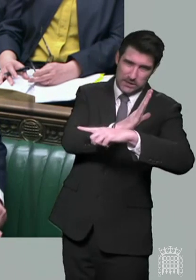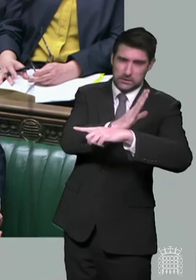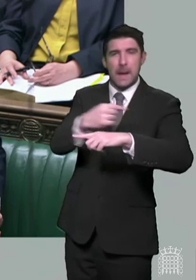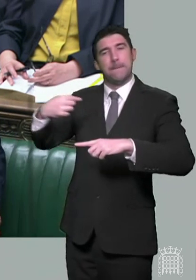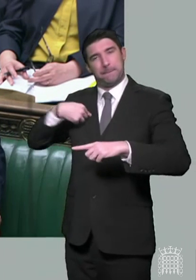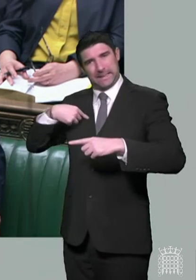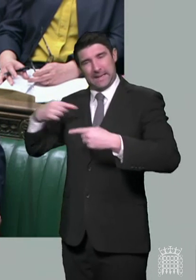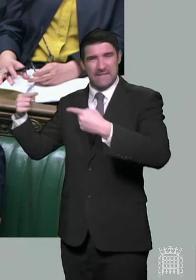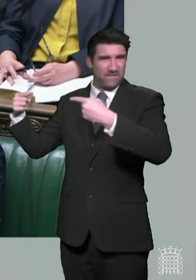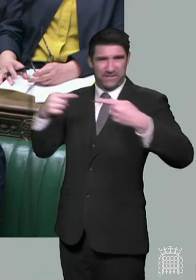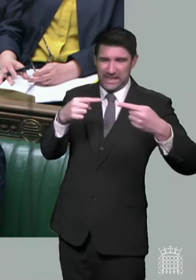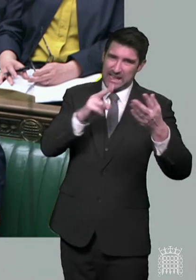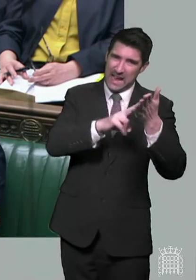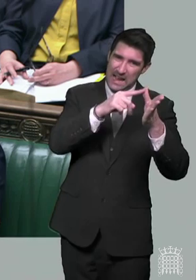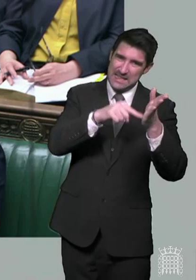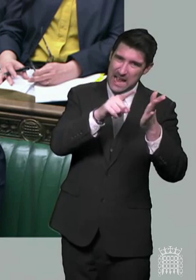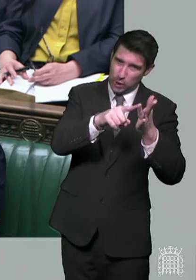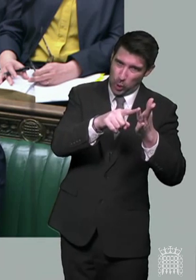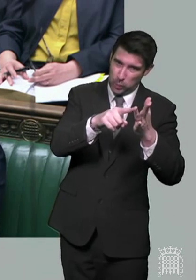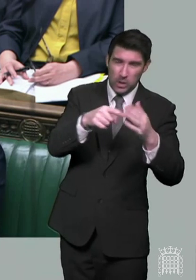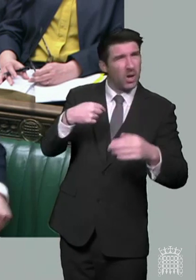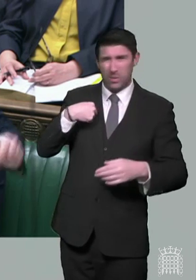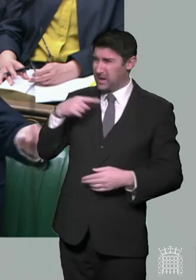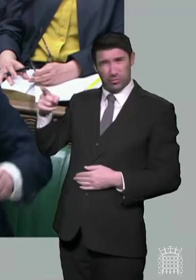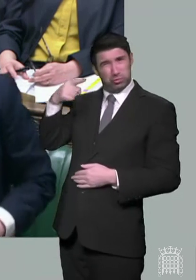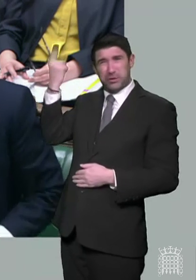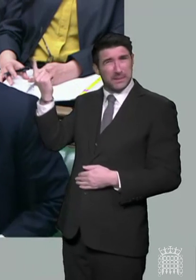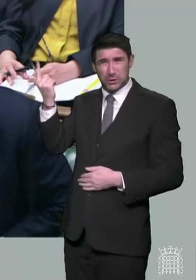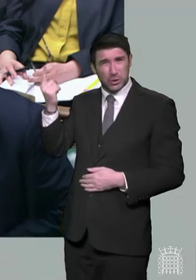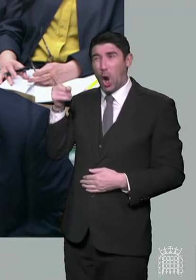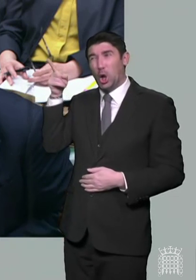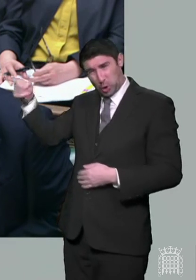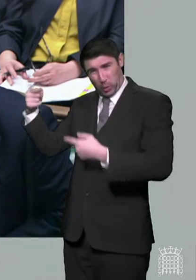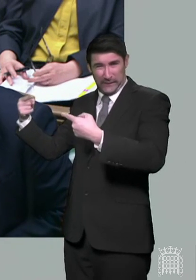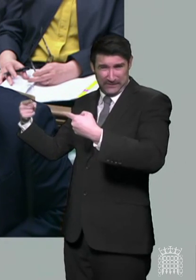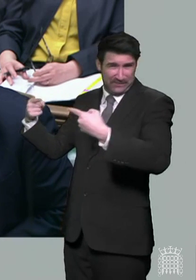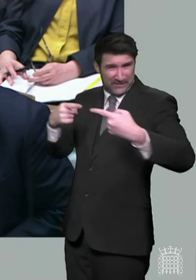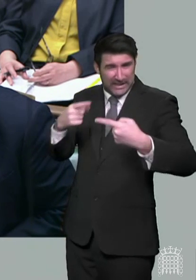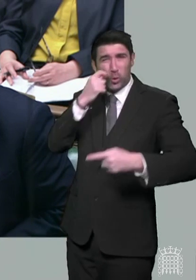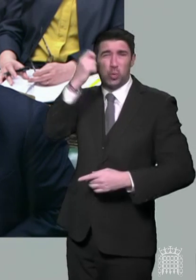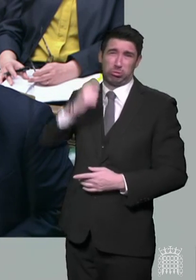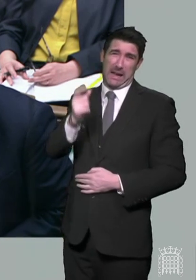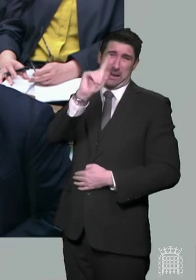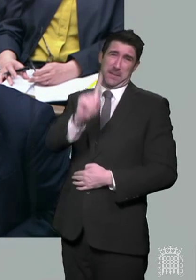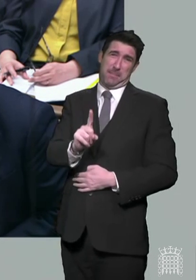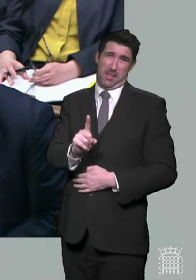We say that it is about him versus the Ukrainian people, and that is the difference.